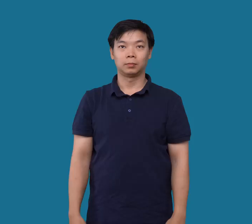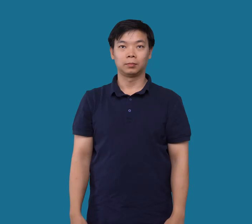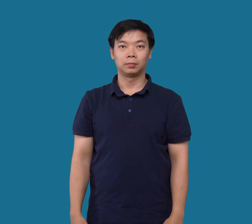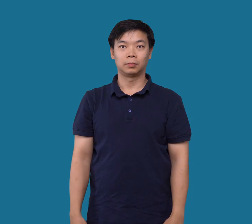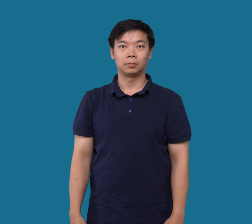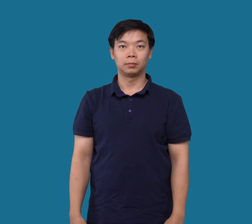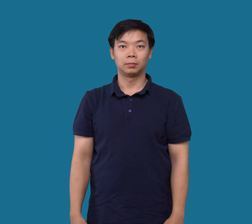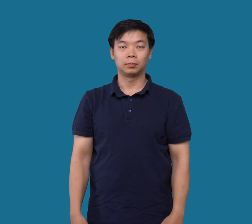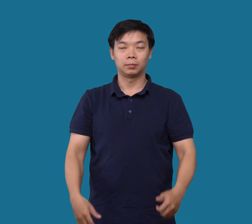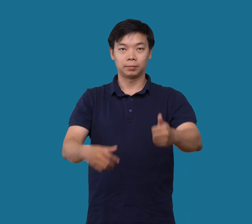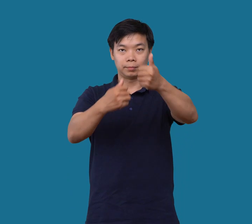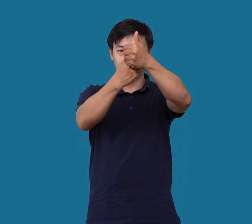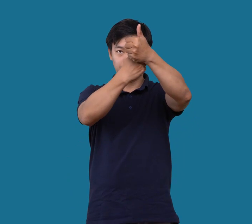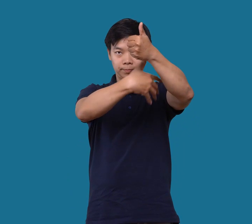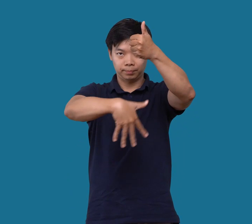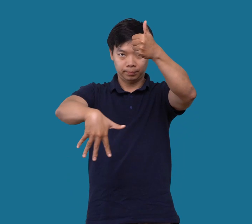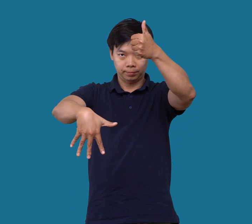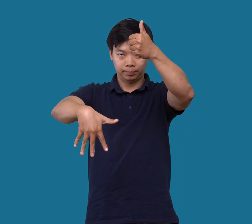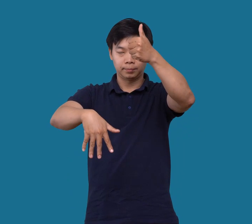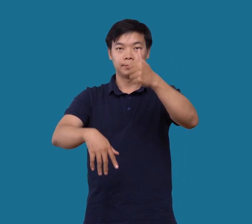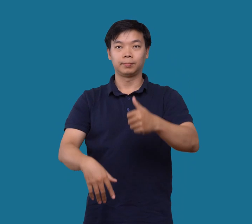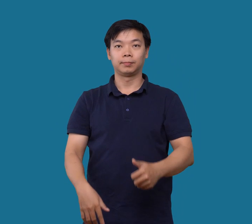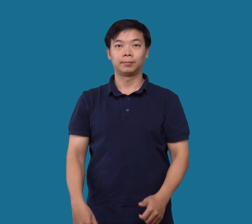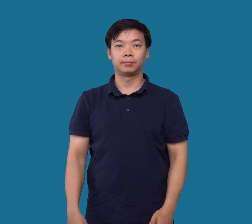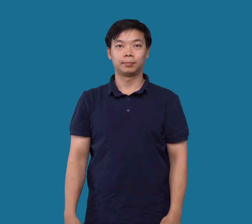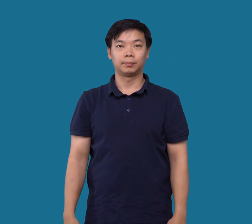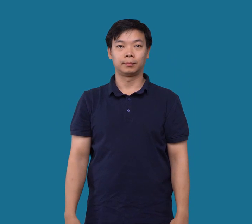hệ thống